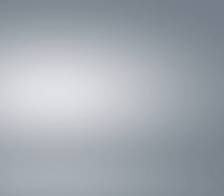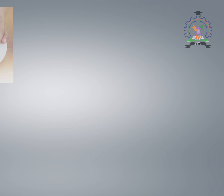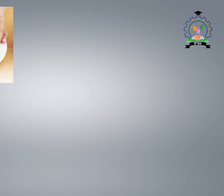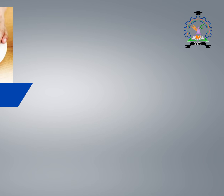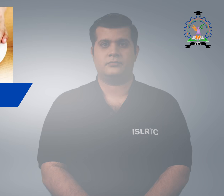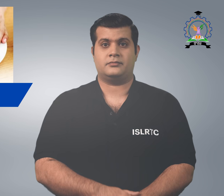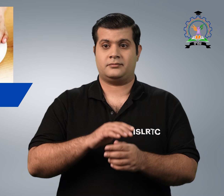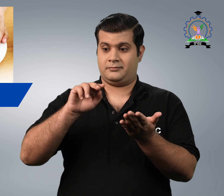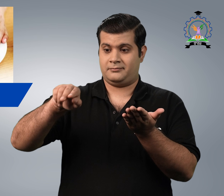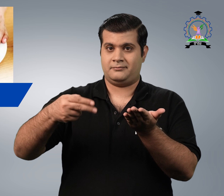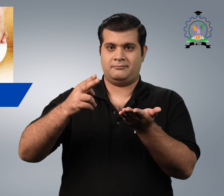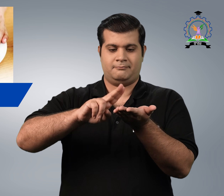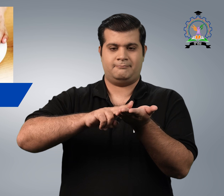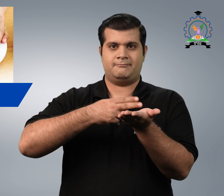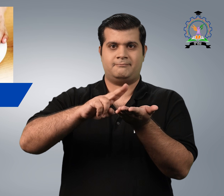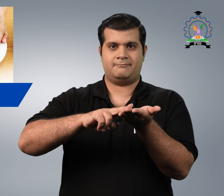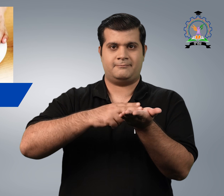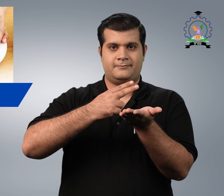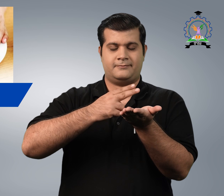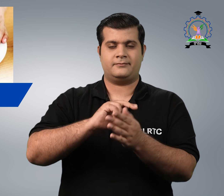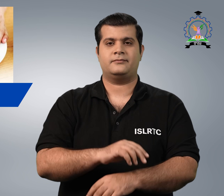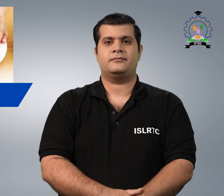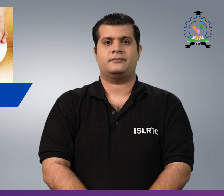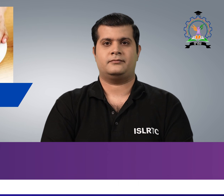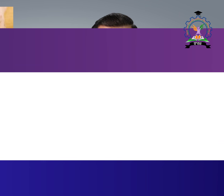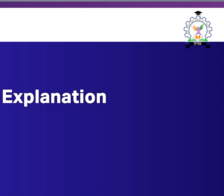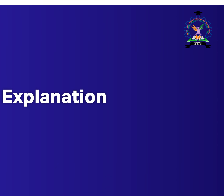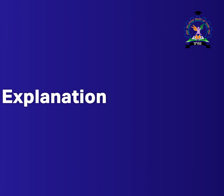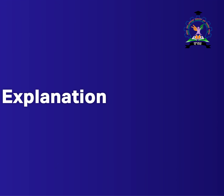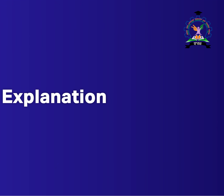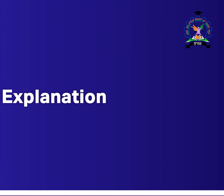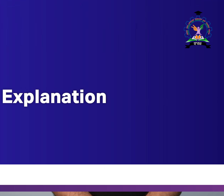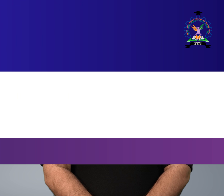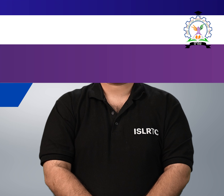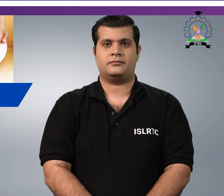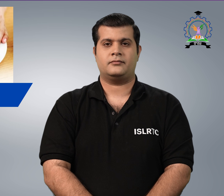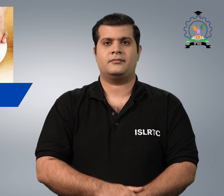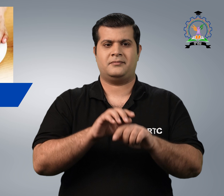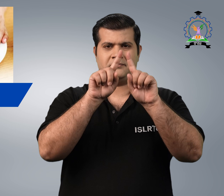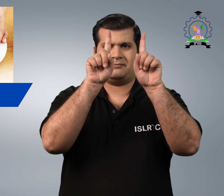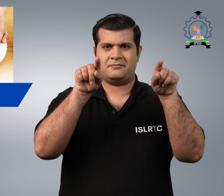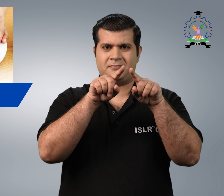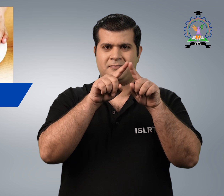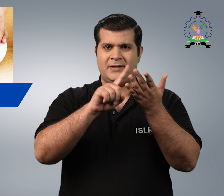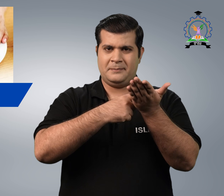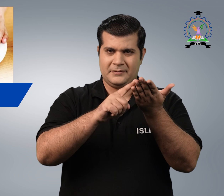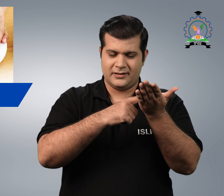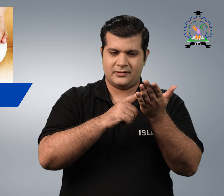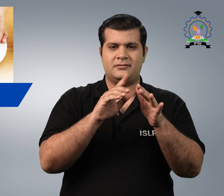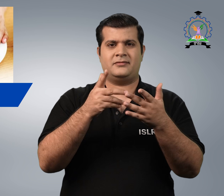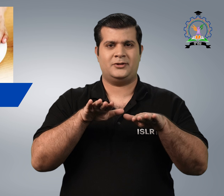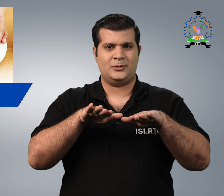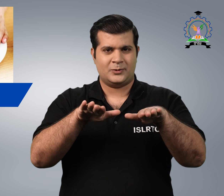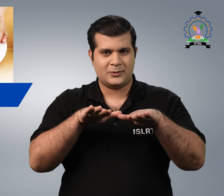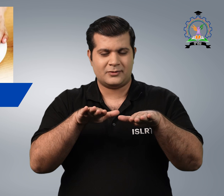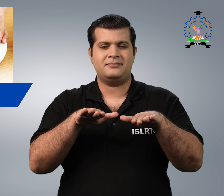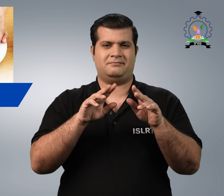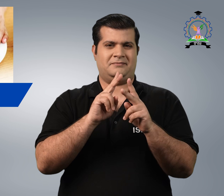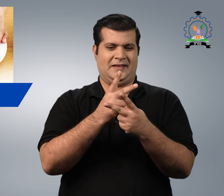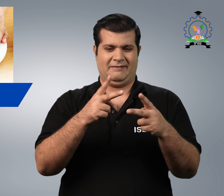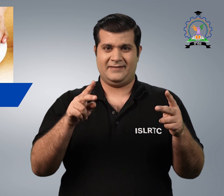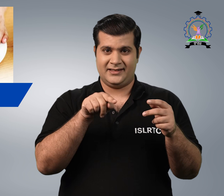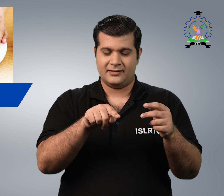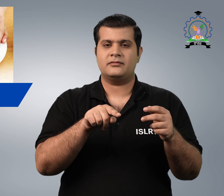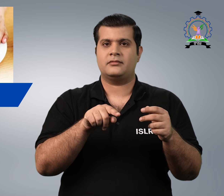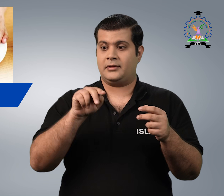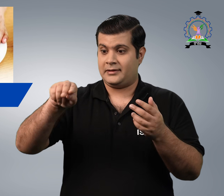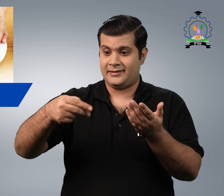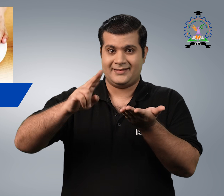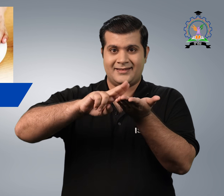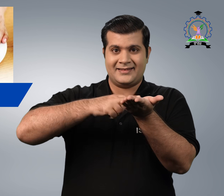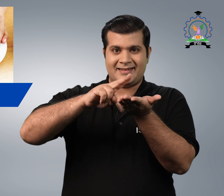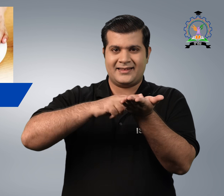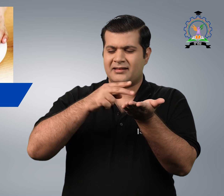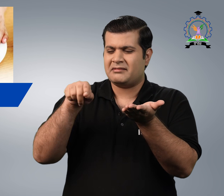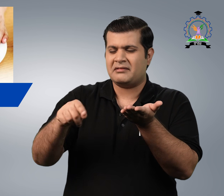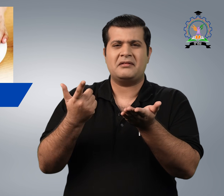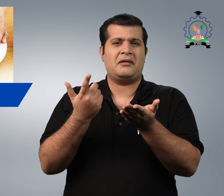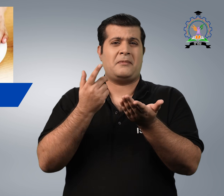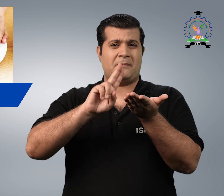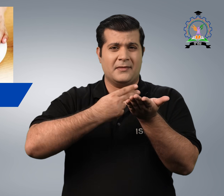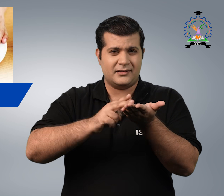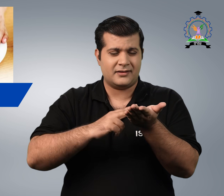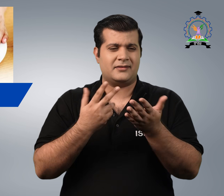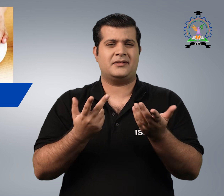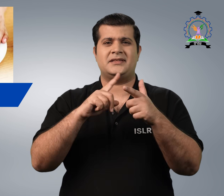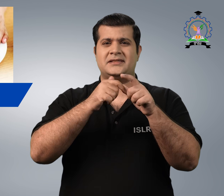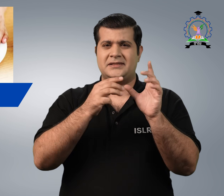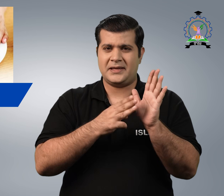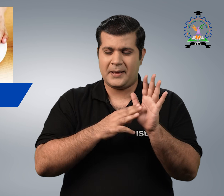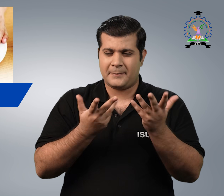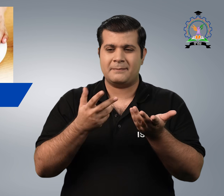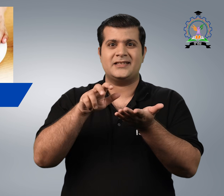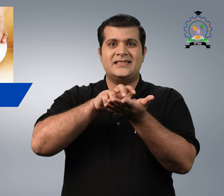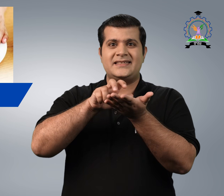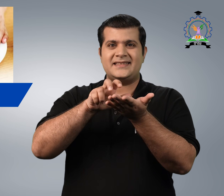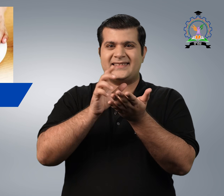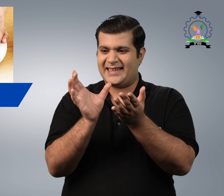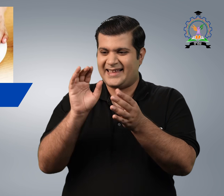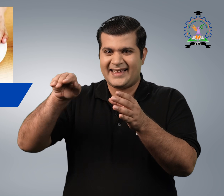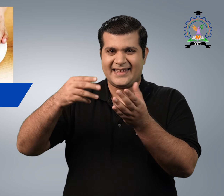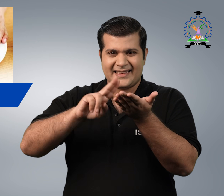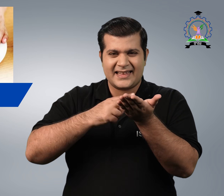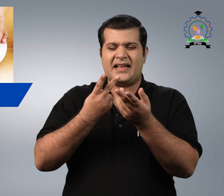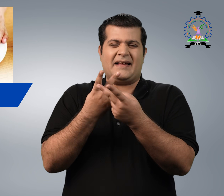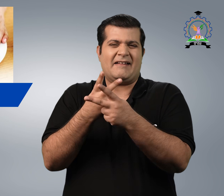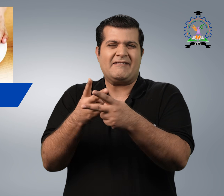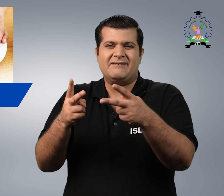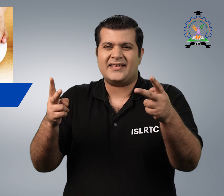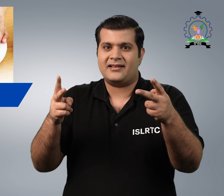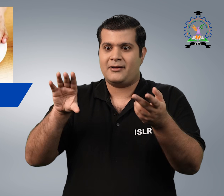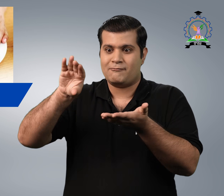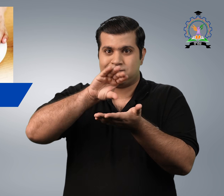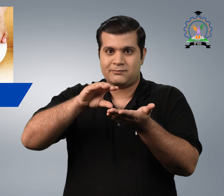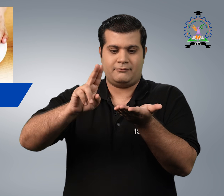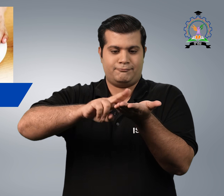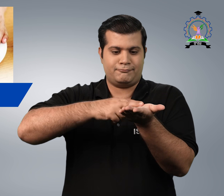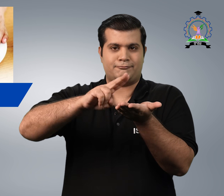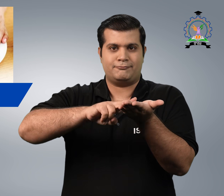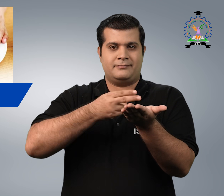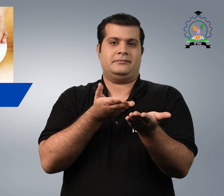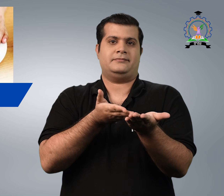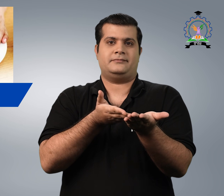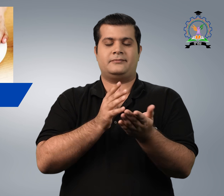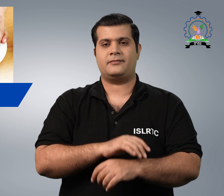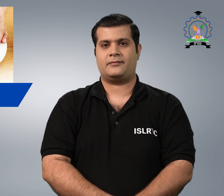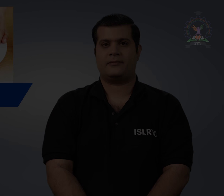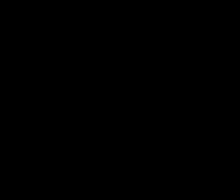Spread